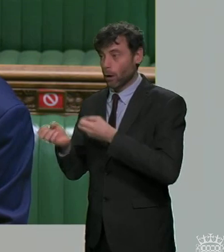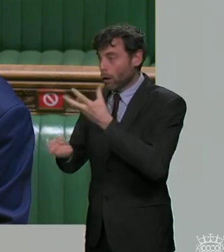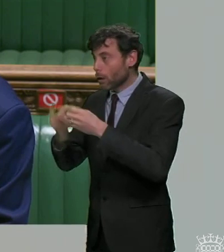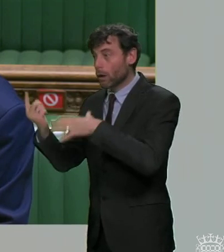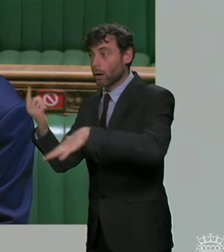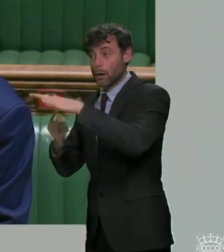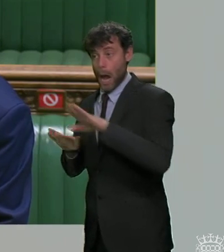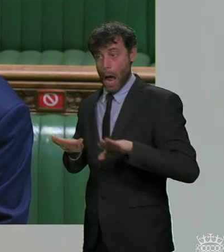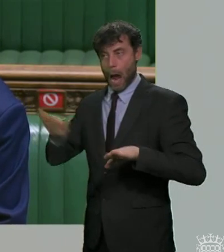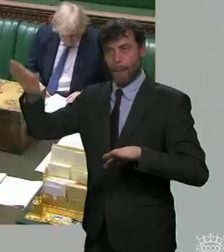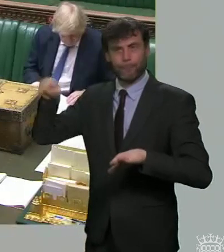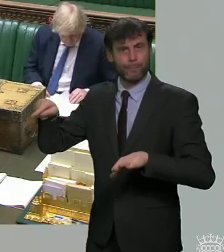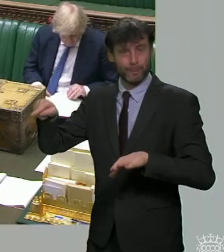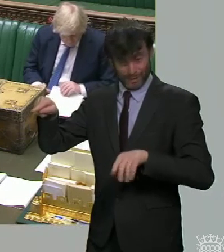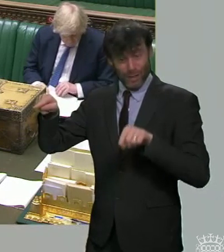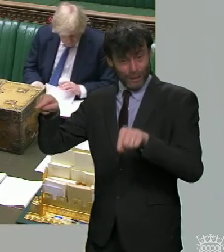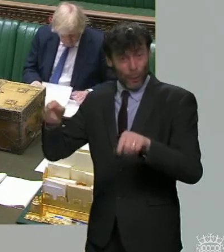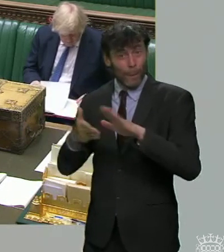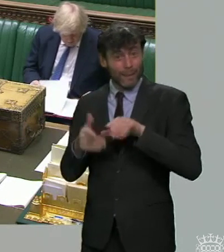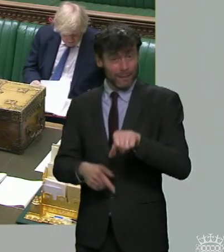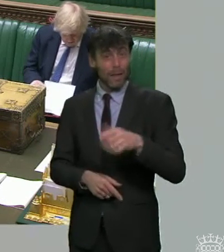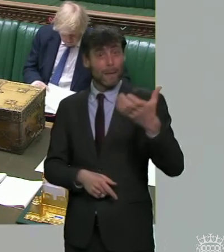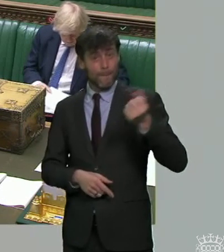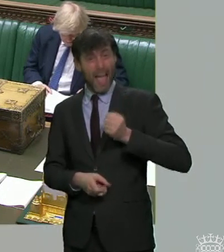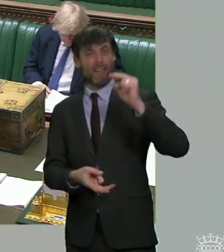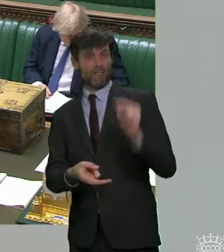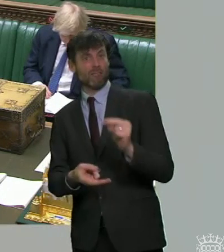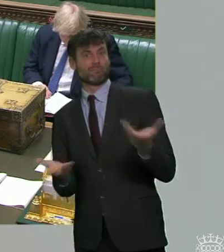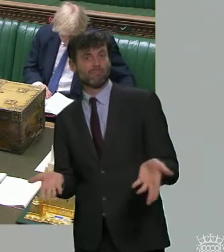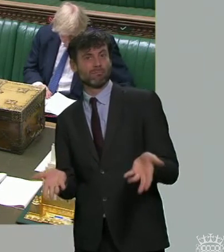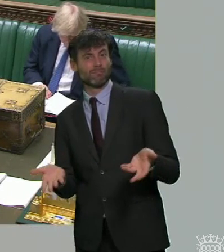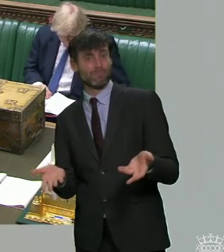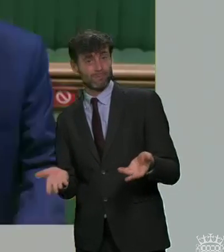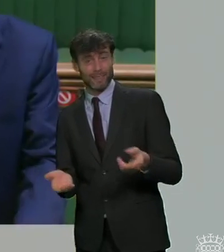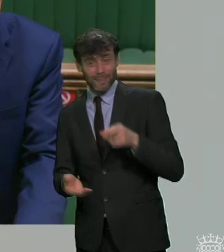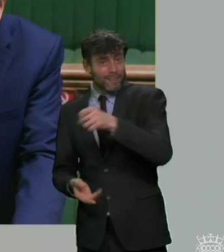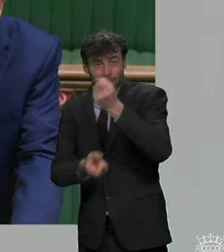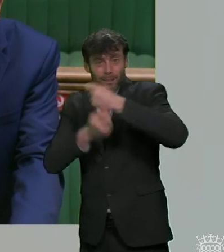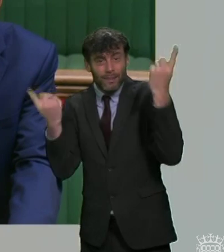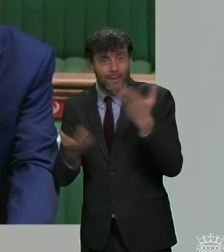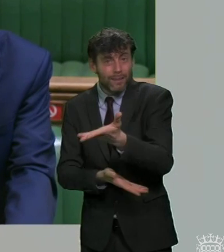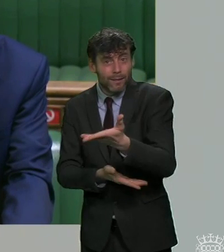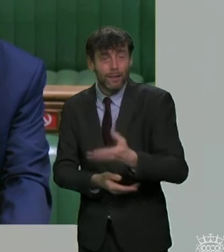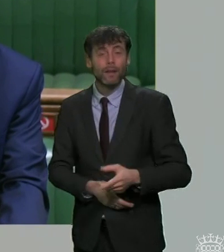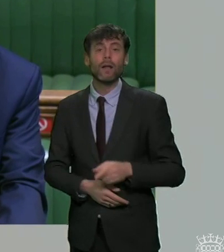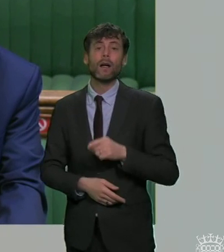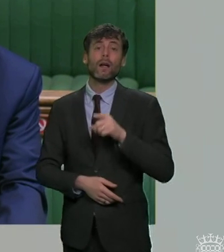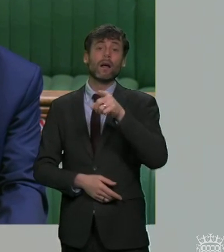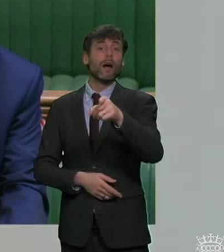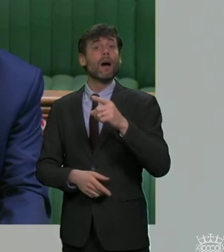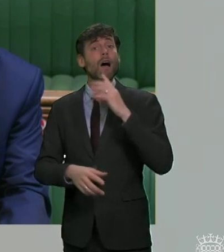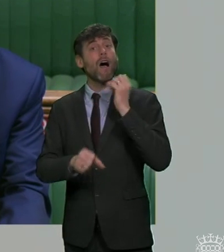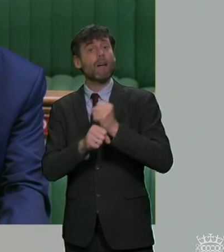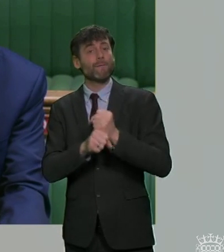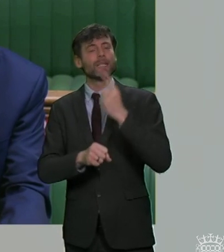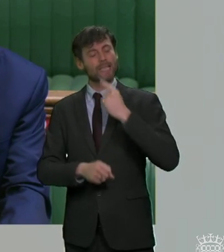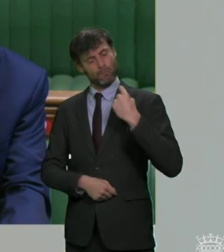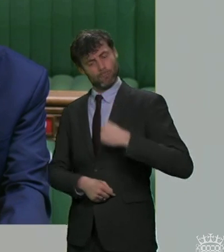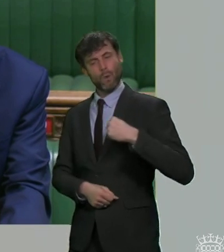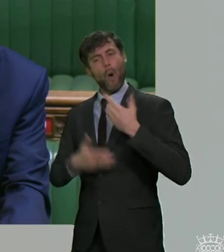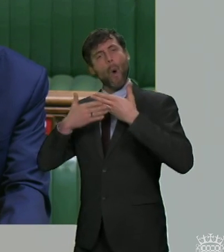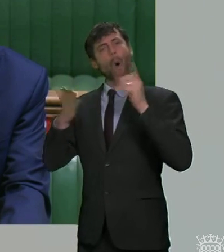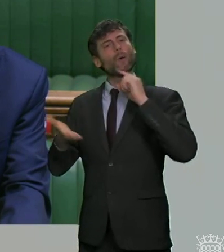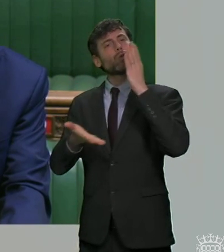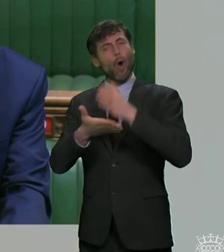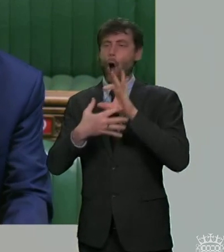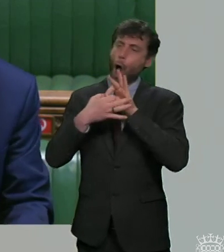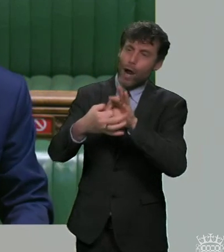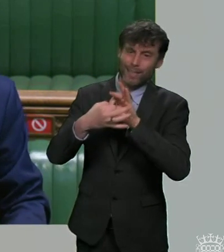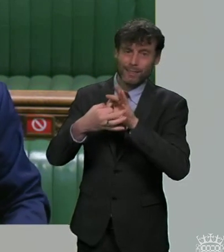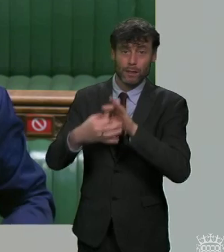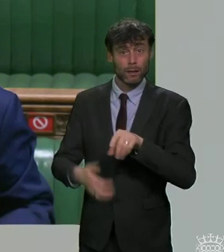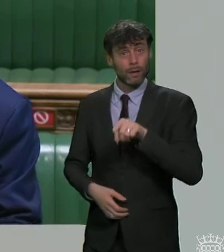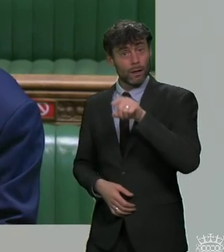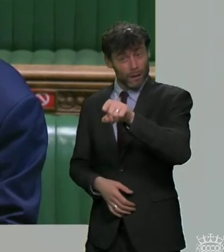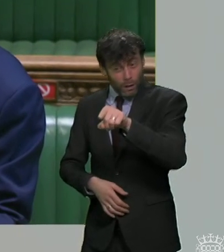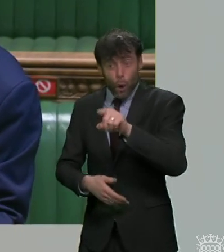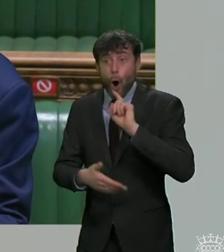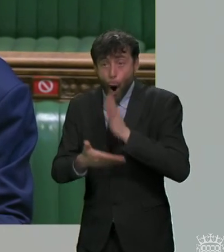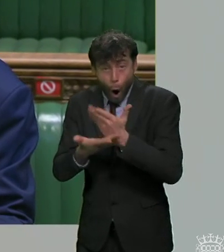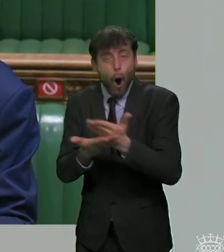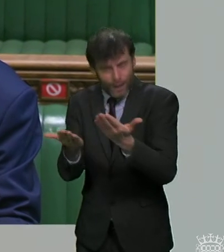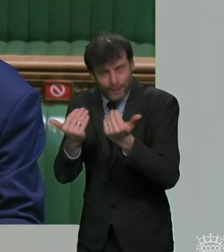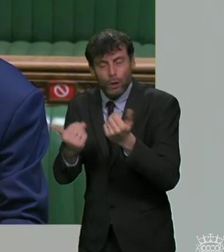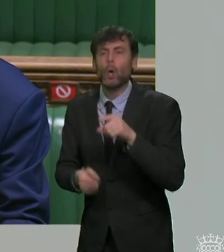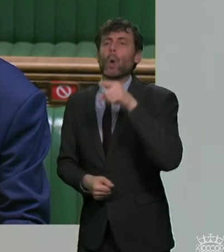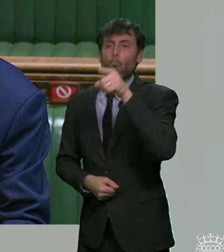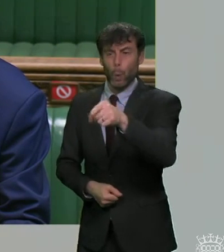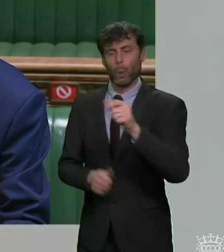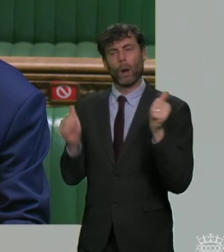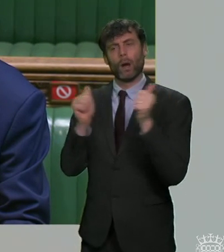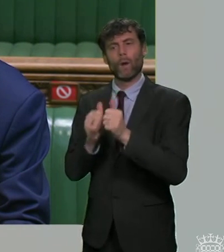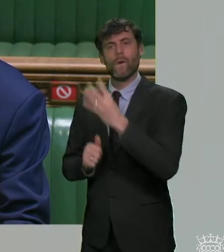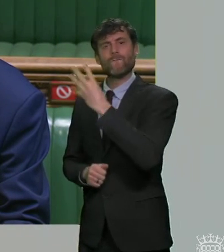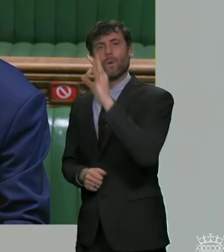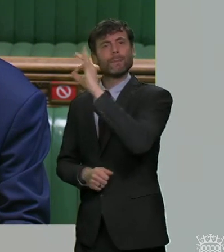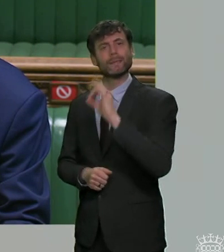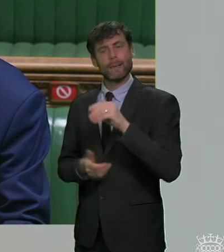If he does not understand that, we really are in trouble. Mr Speaker, the Government promised honesty, but the truth is that they can afford to give Dominic Cummings a 40% pay rise, and they cannot afford to reward the NHS properly.